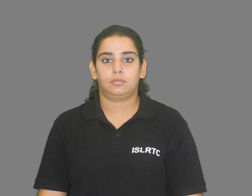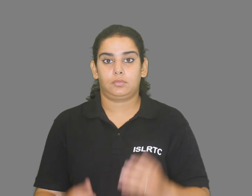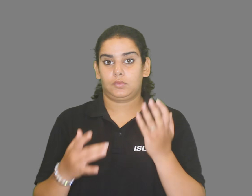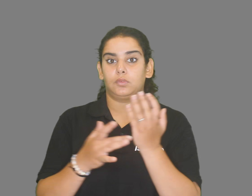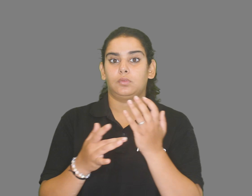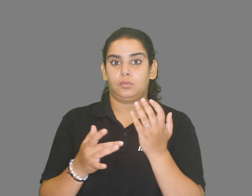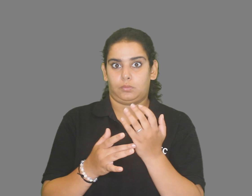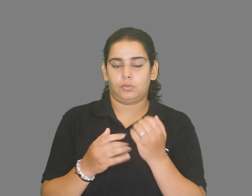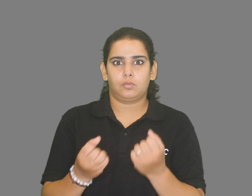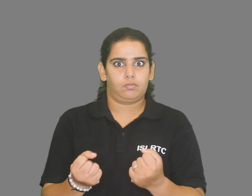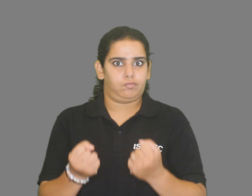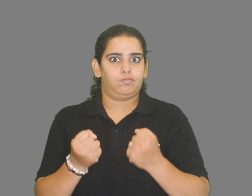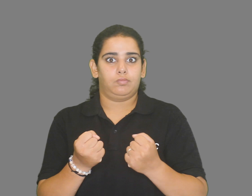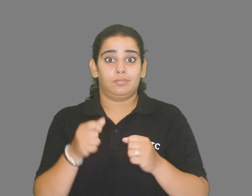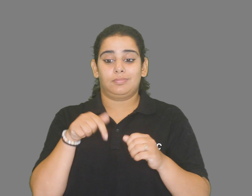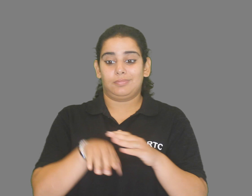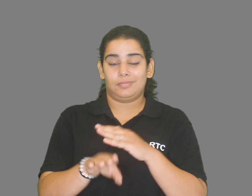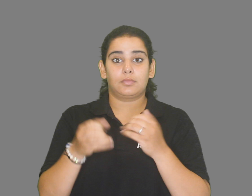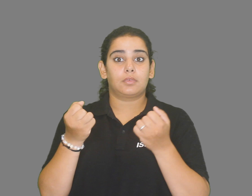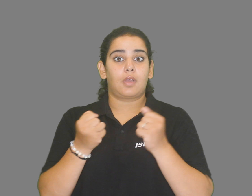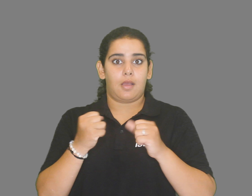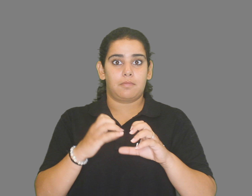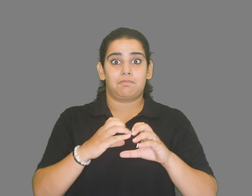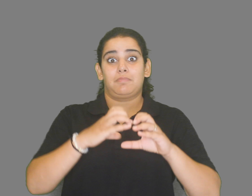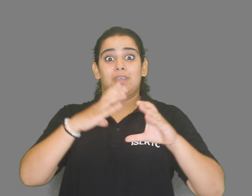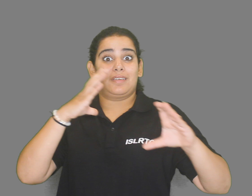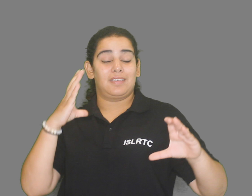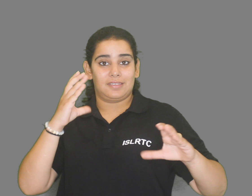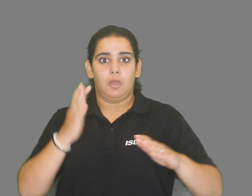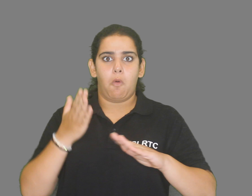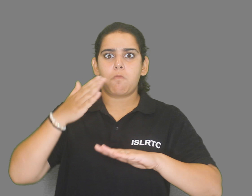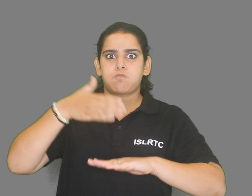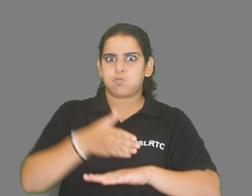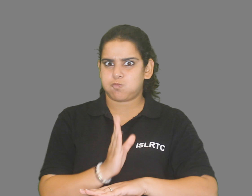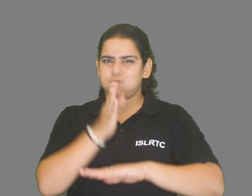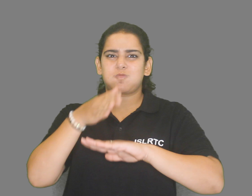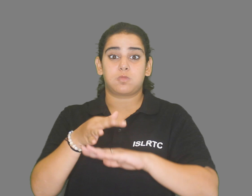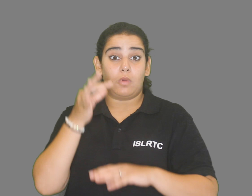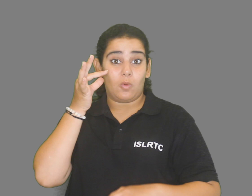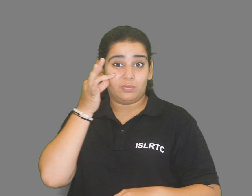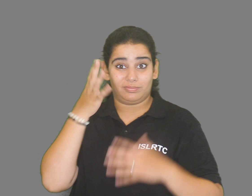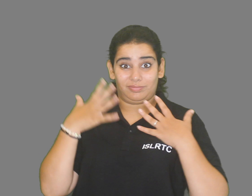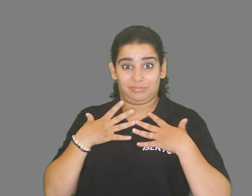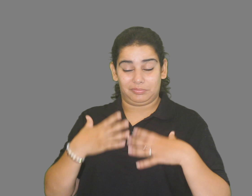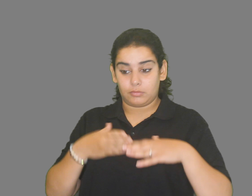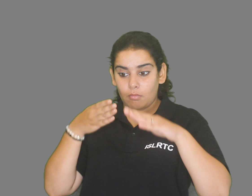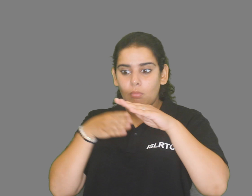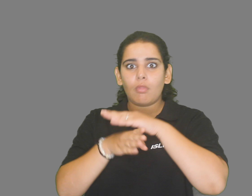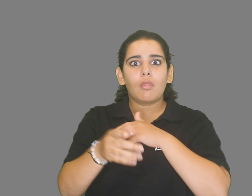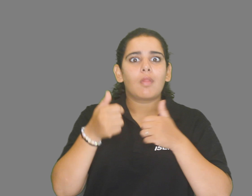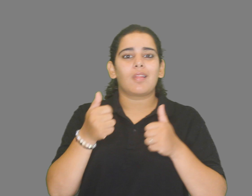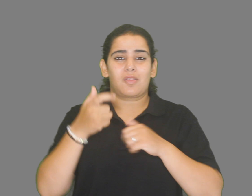Fortune Chance or luck as an arbitrary force affecting human affairs